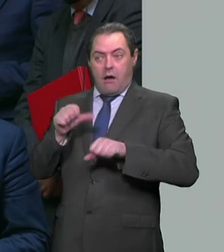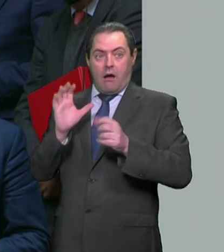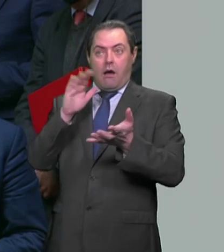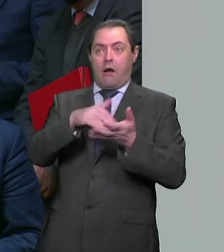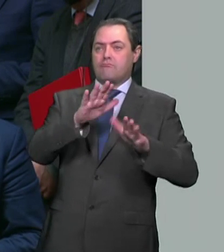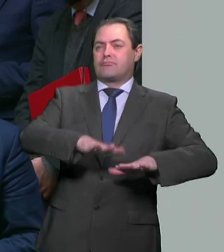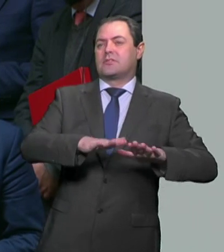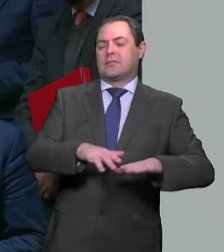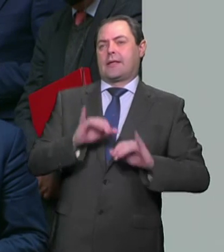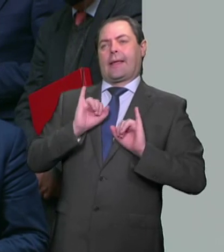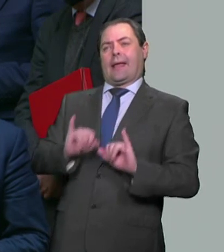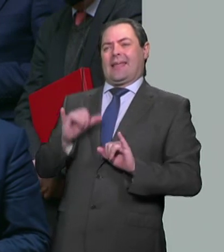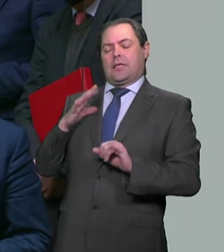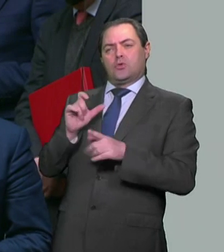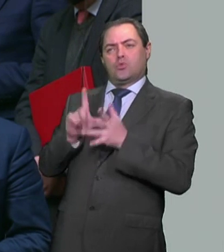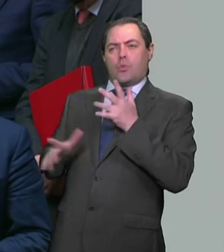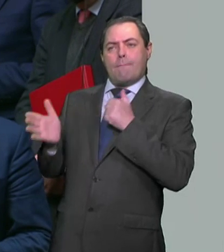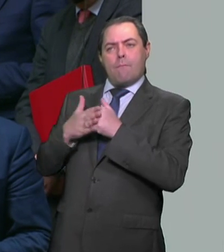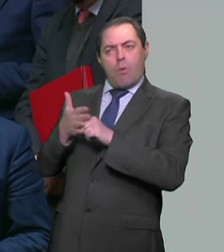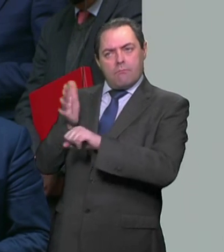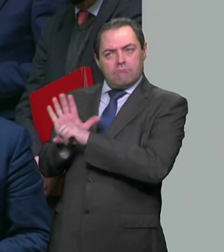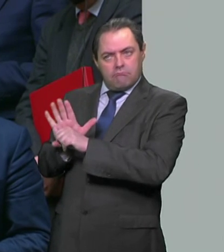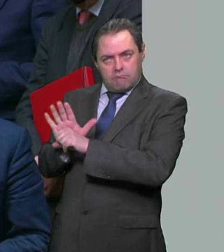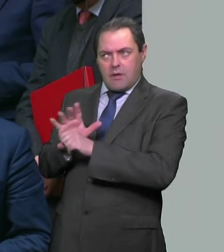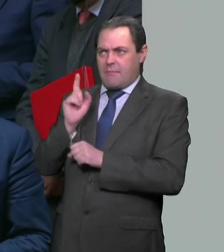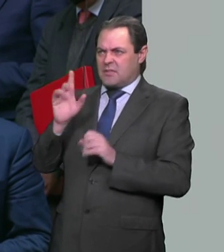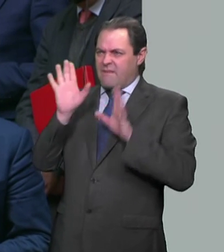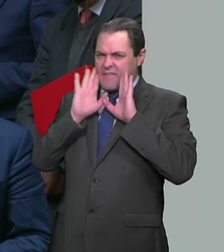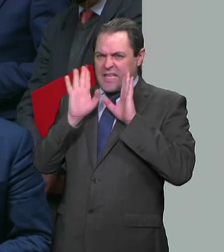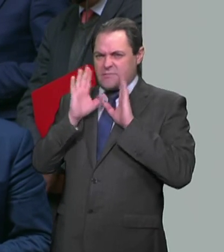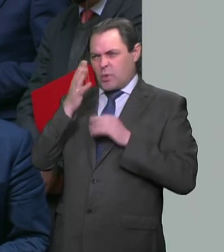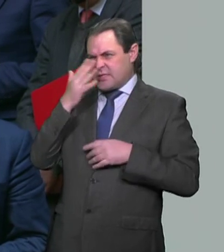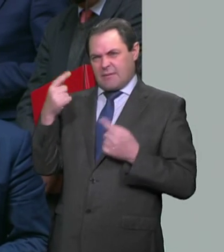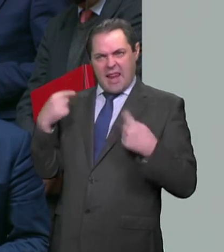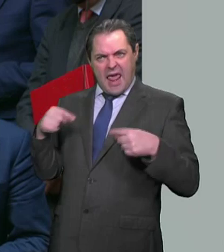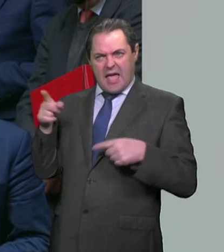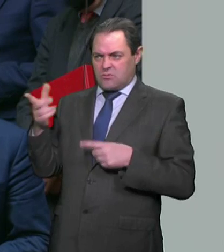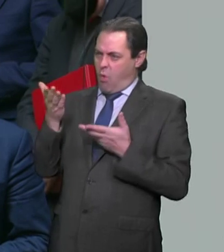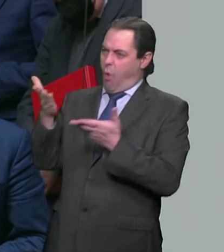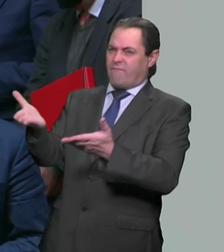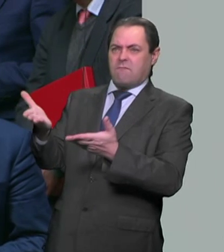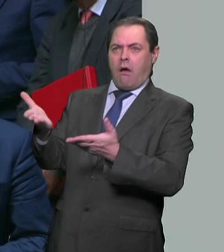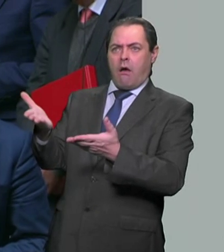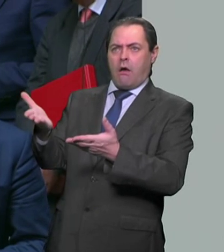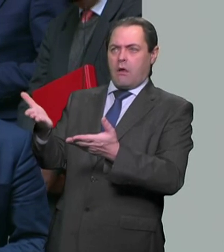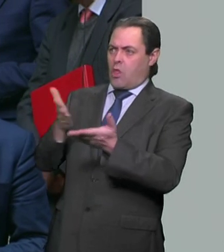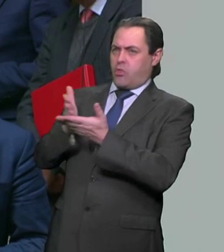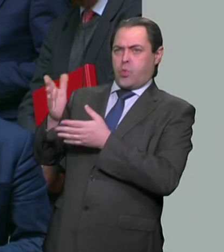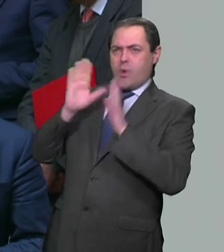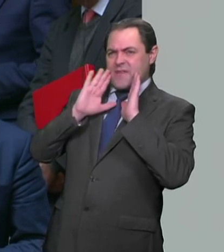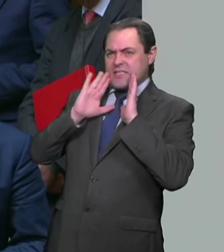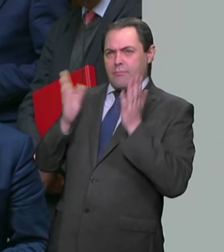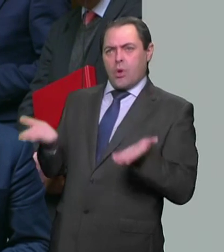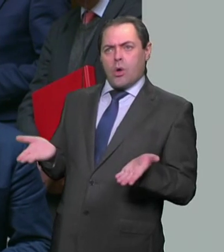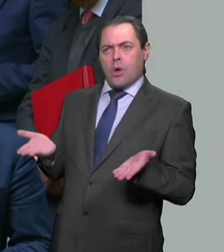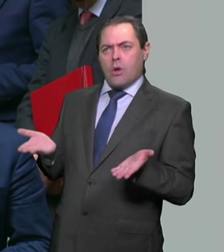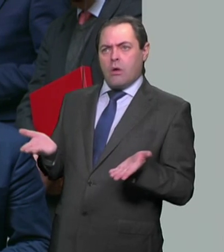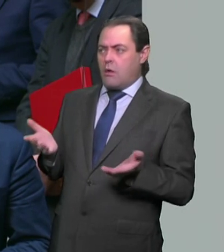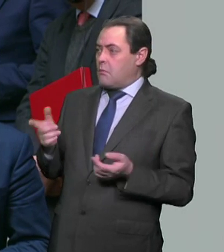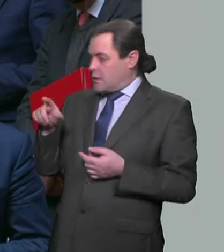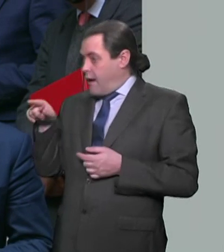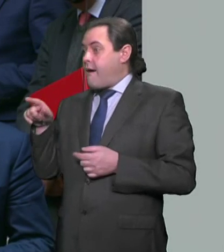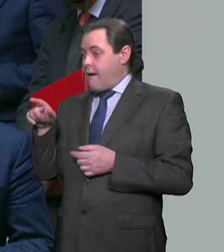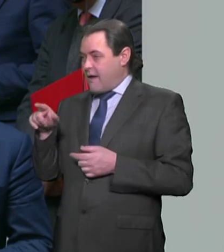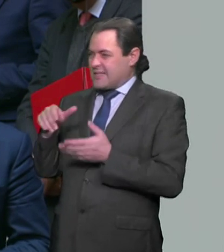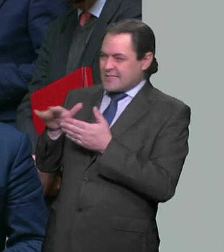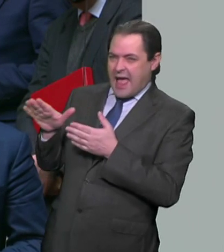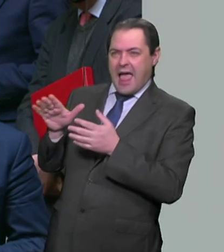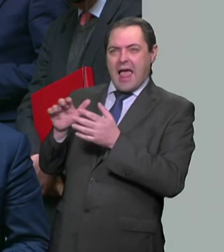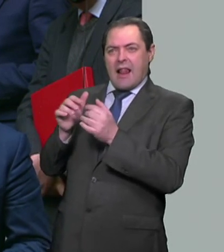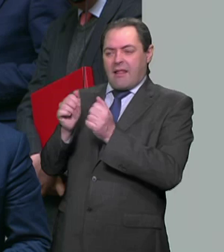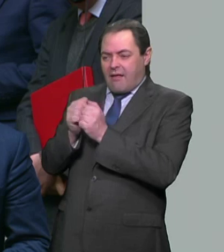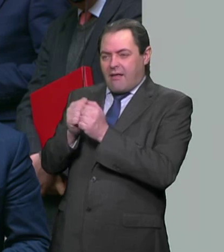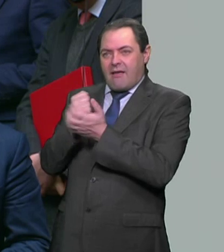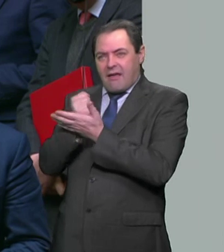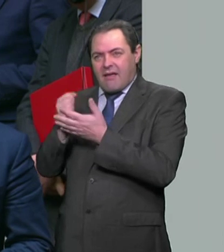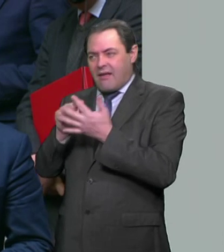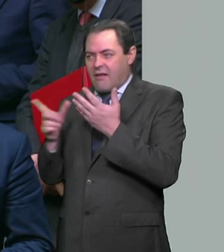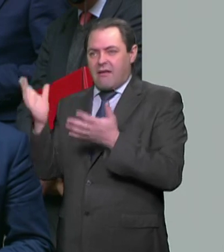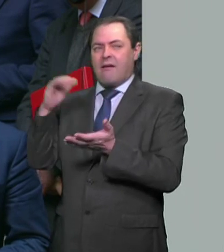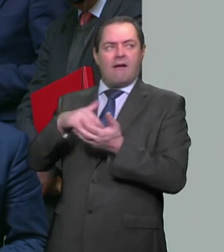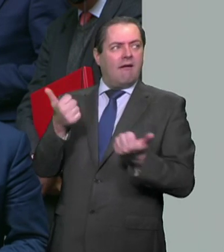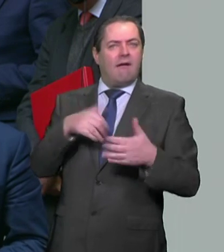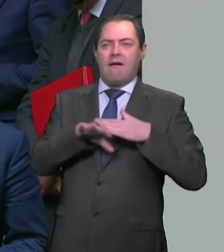Does the Prime Minister agree that it is totally unacceptable that companies such as Facebook allow those smugglers to offer their services on their platforms—not only routes into the country, but the sale of forged British papers in order to aid their access?